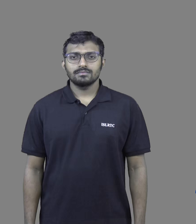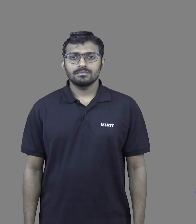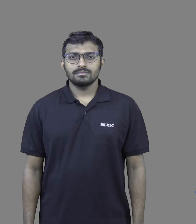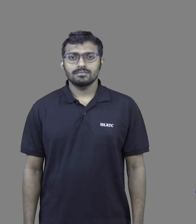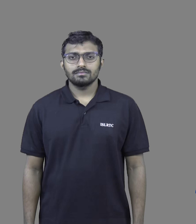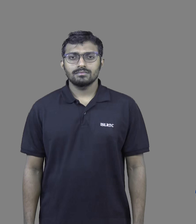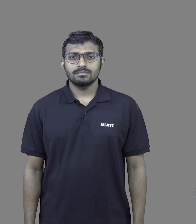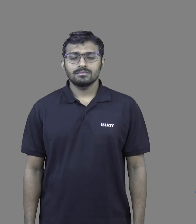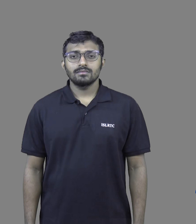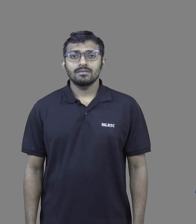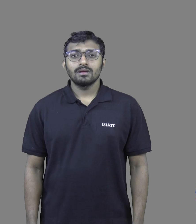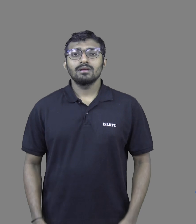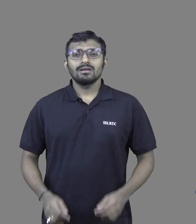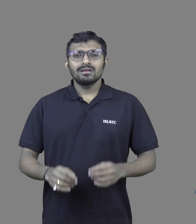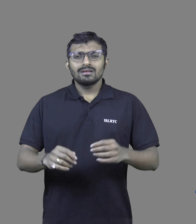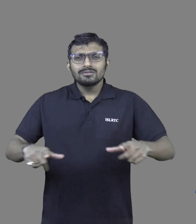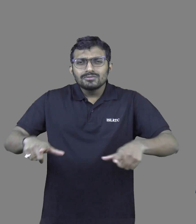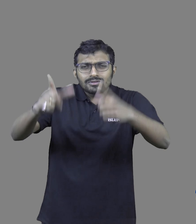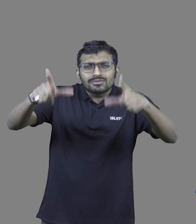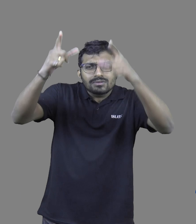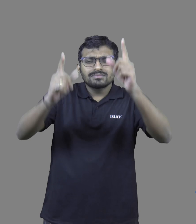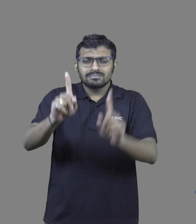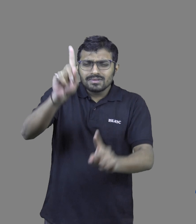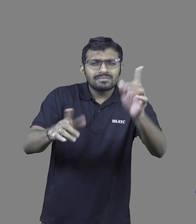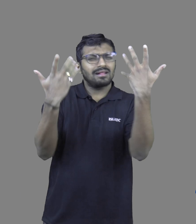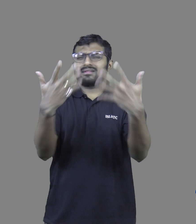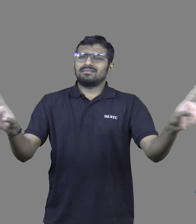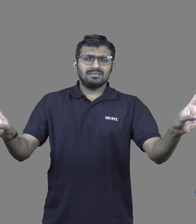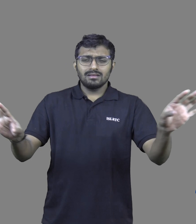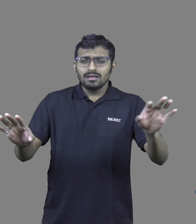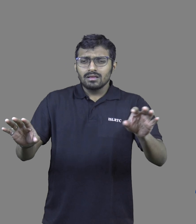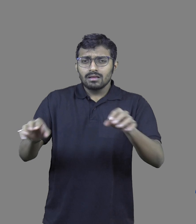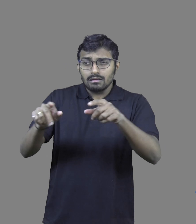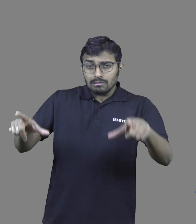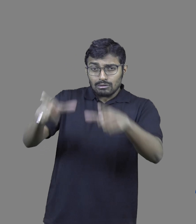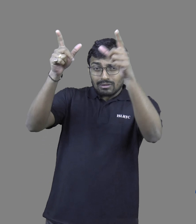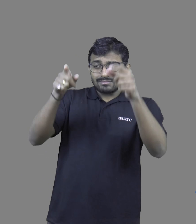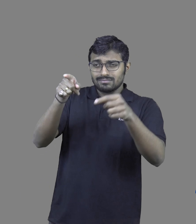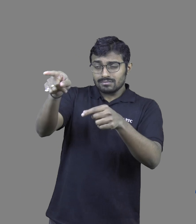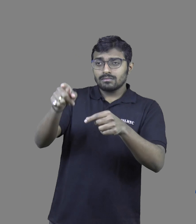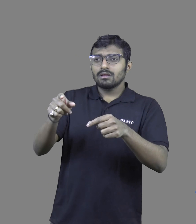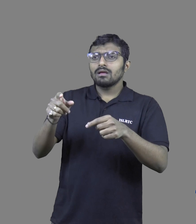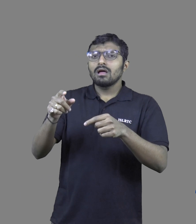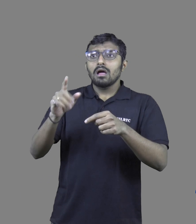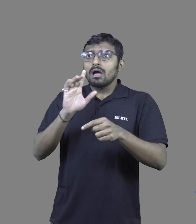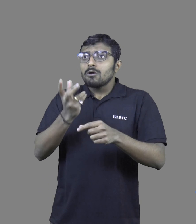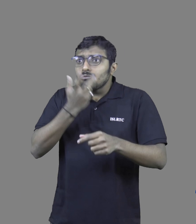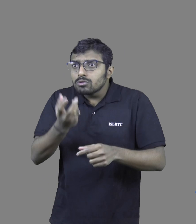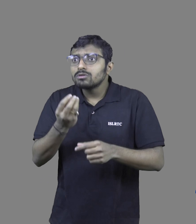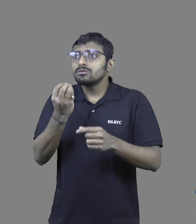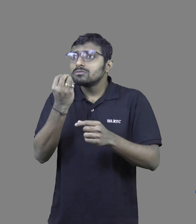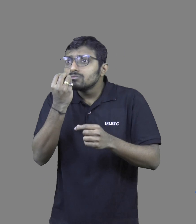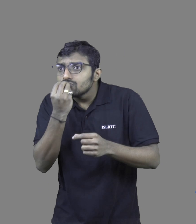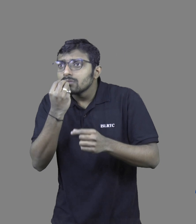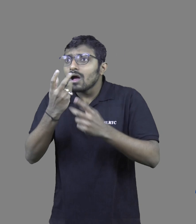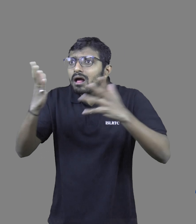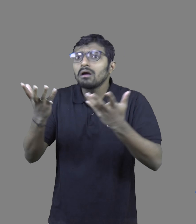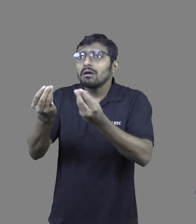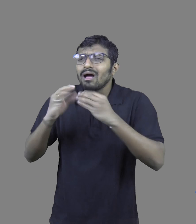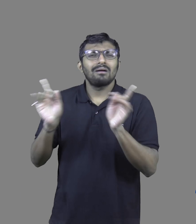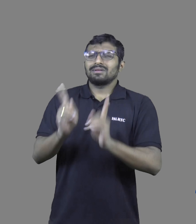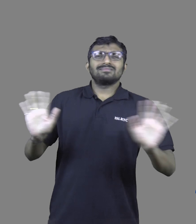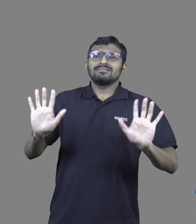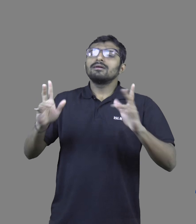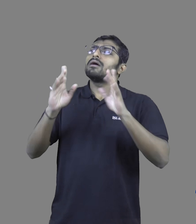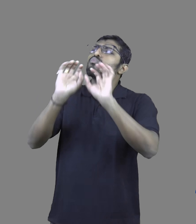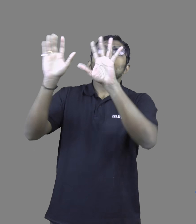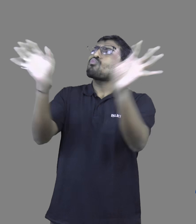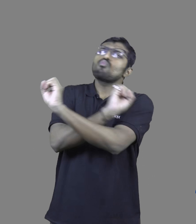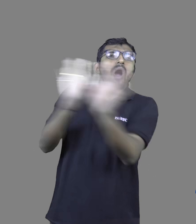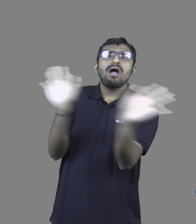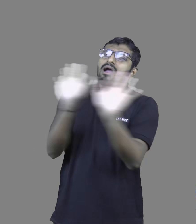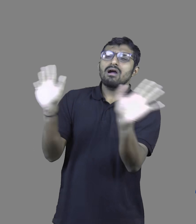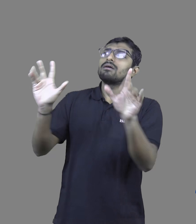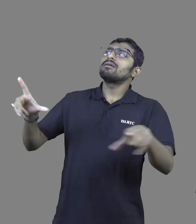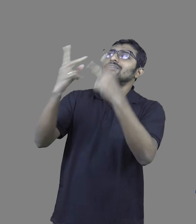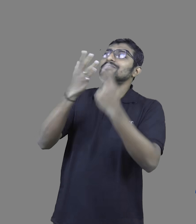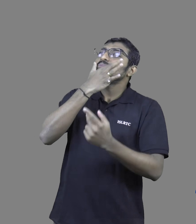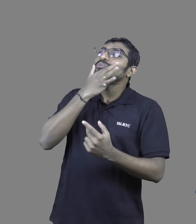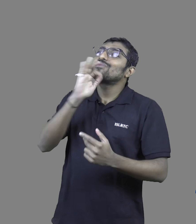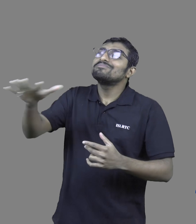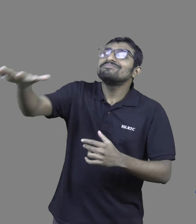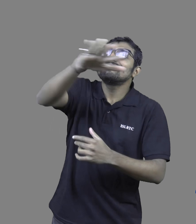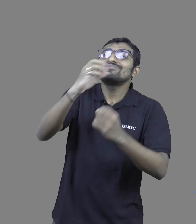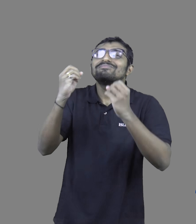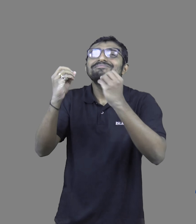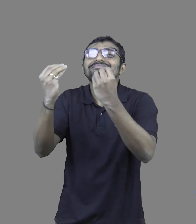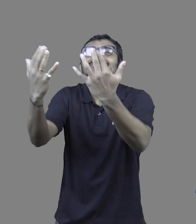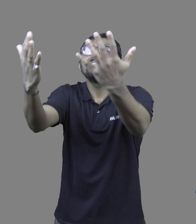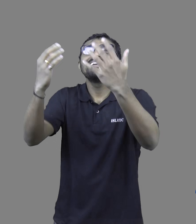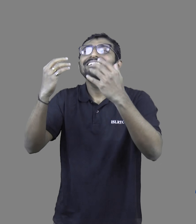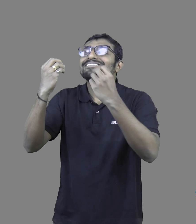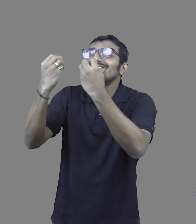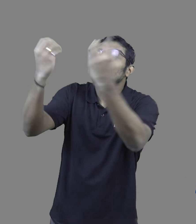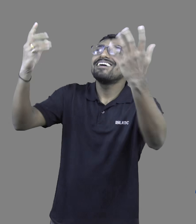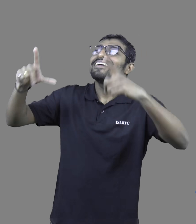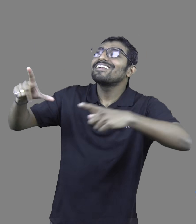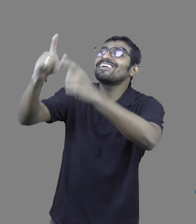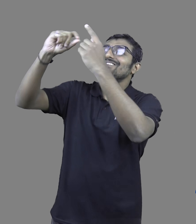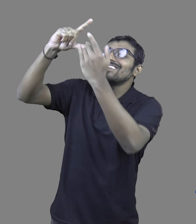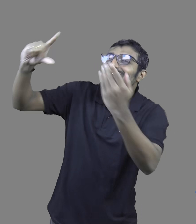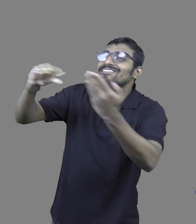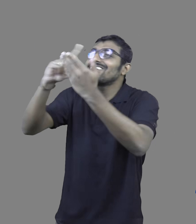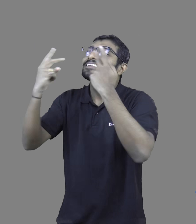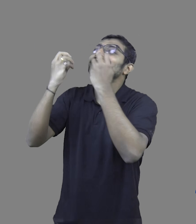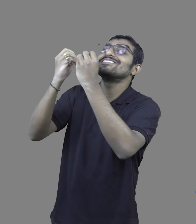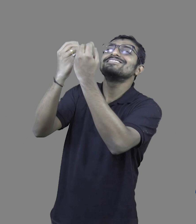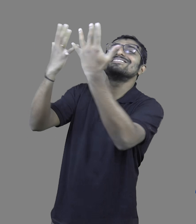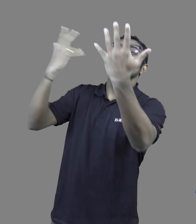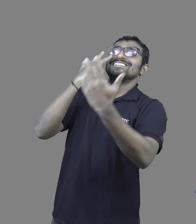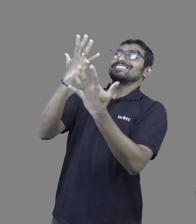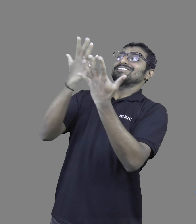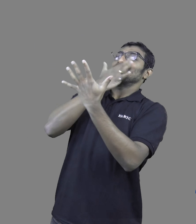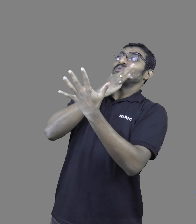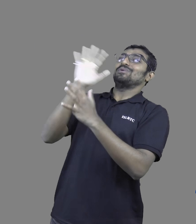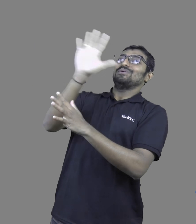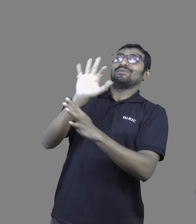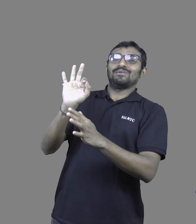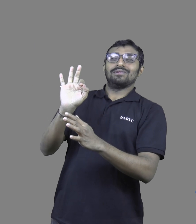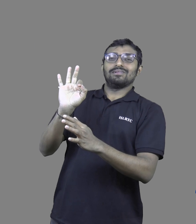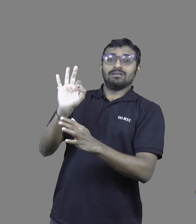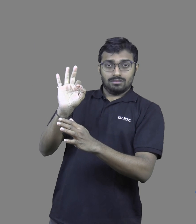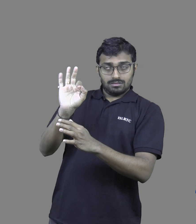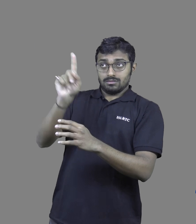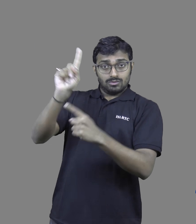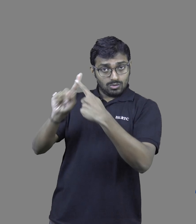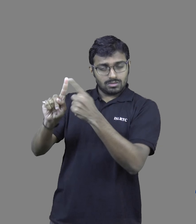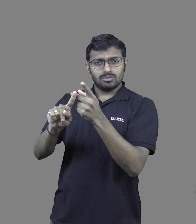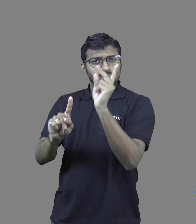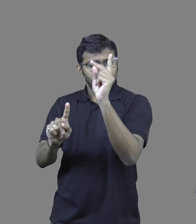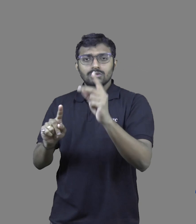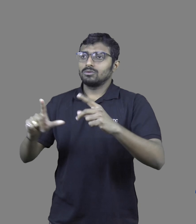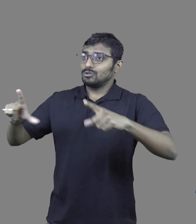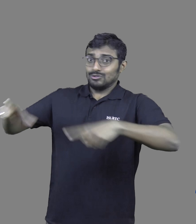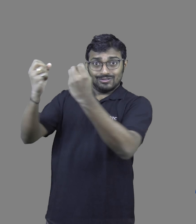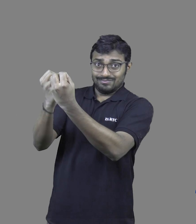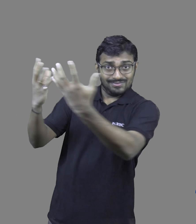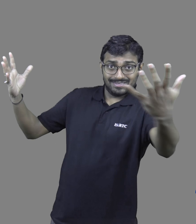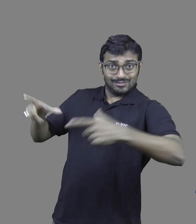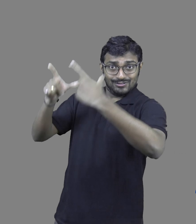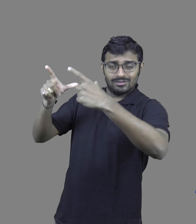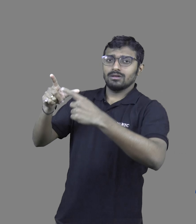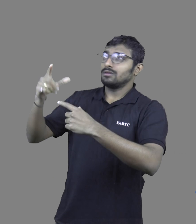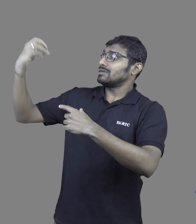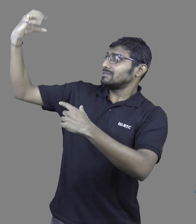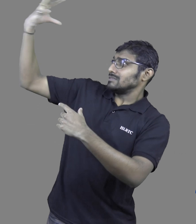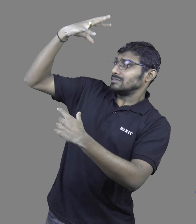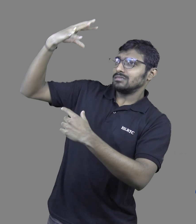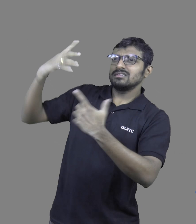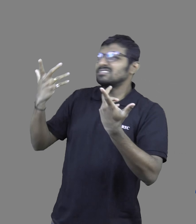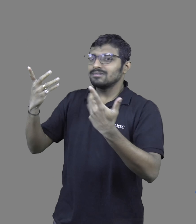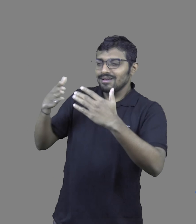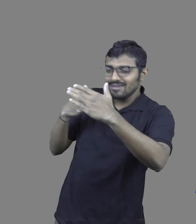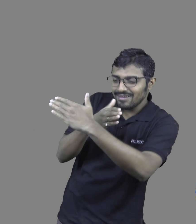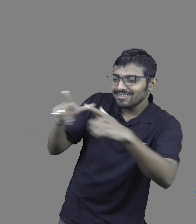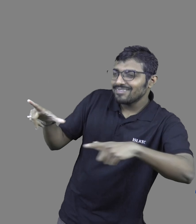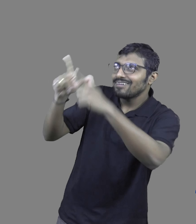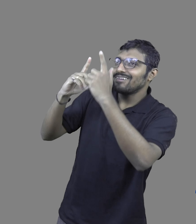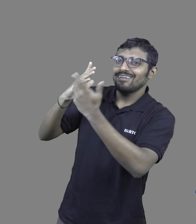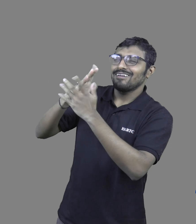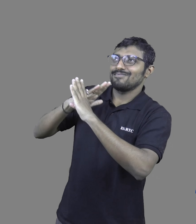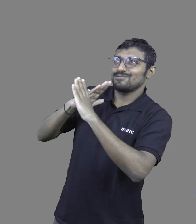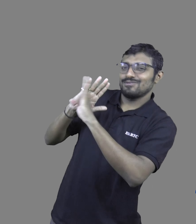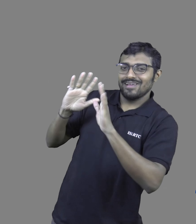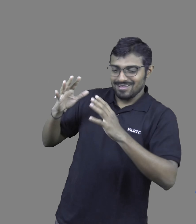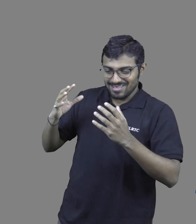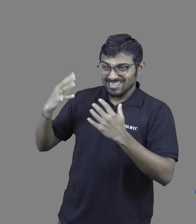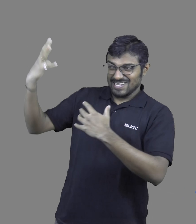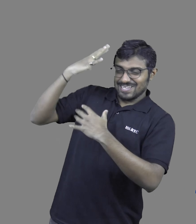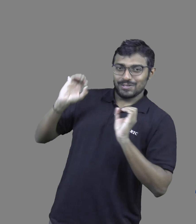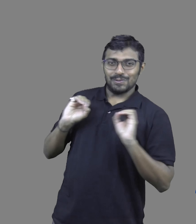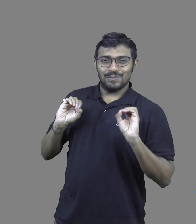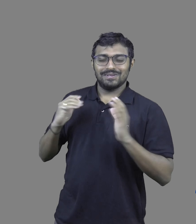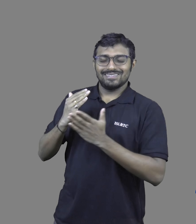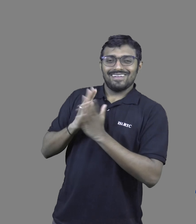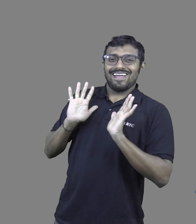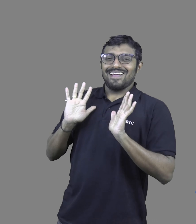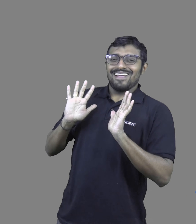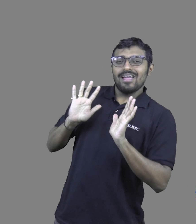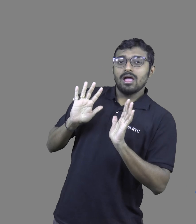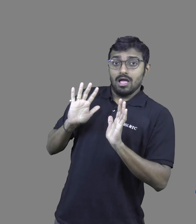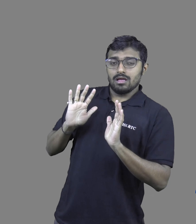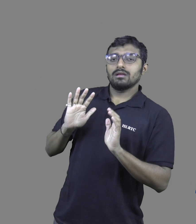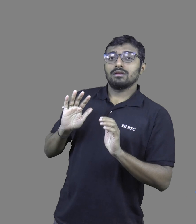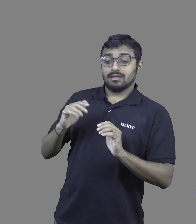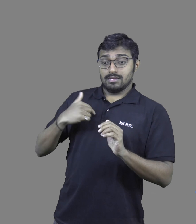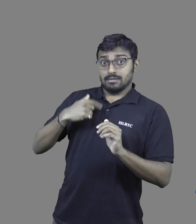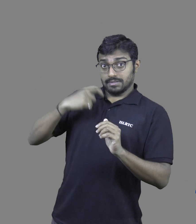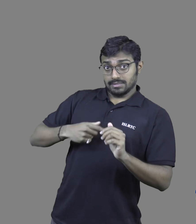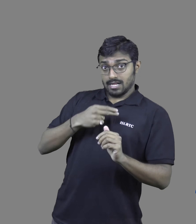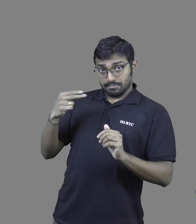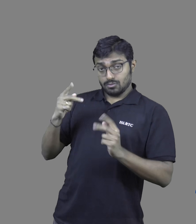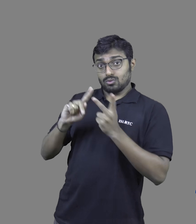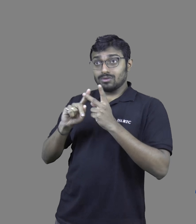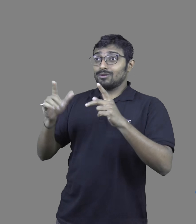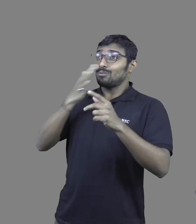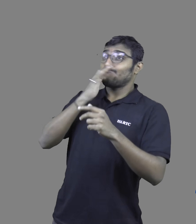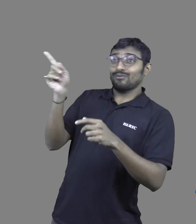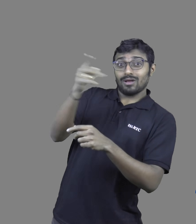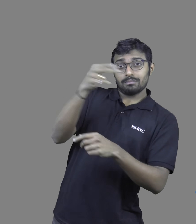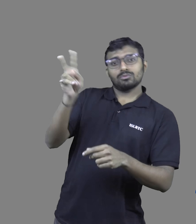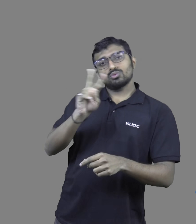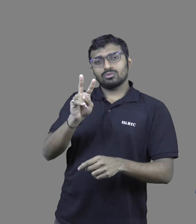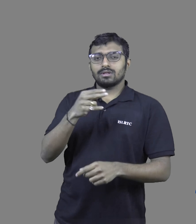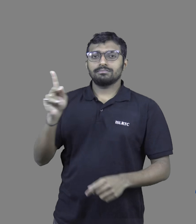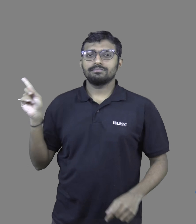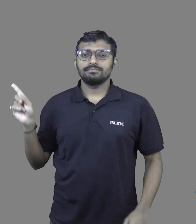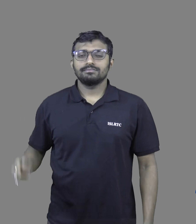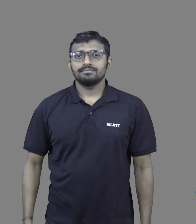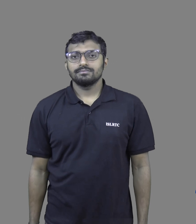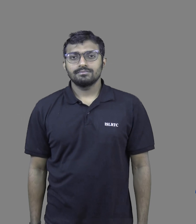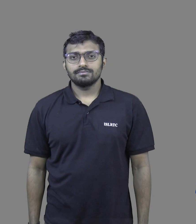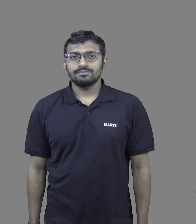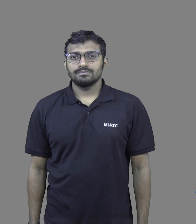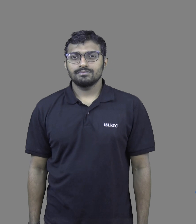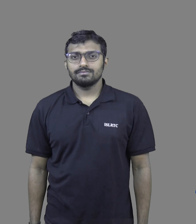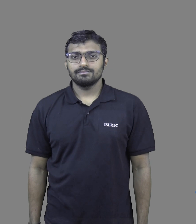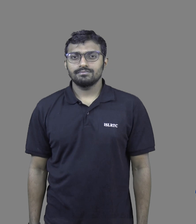Arboi Culture